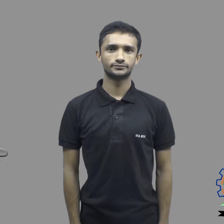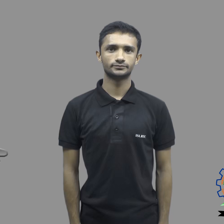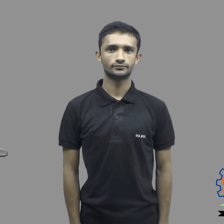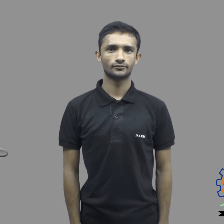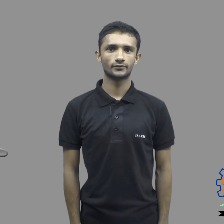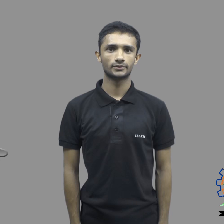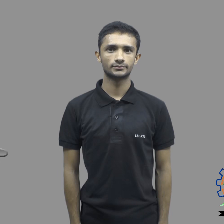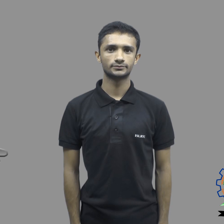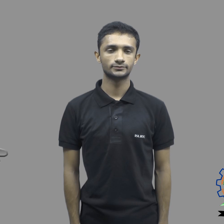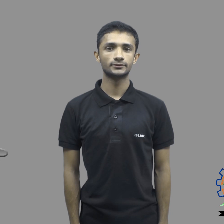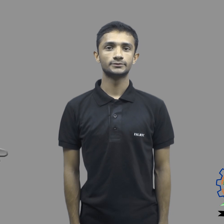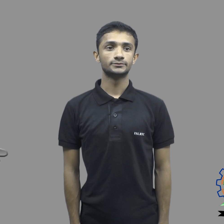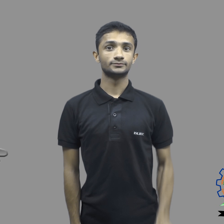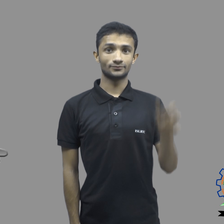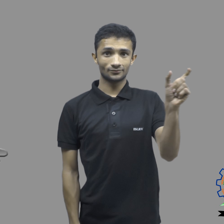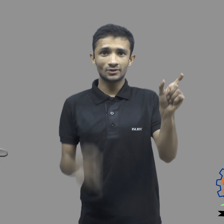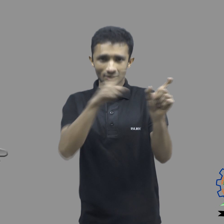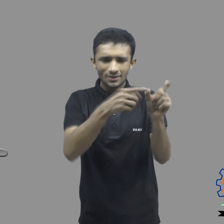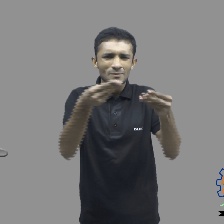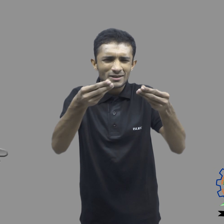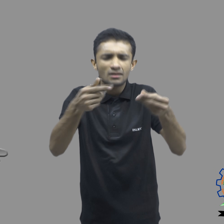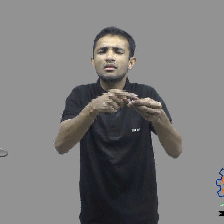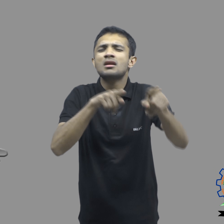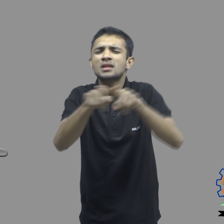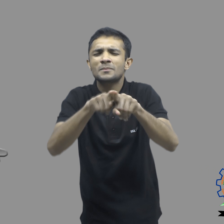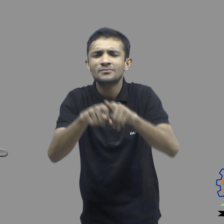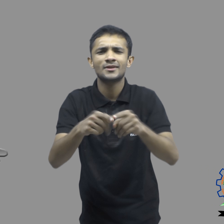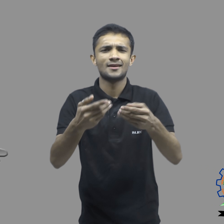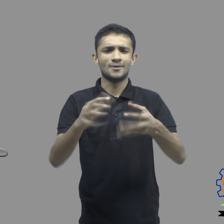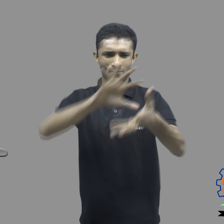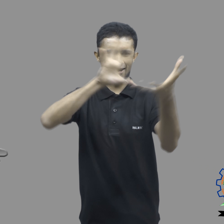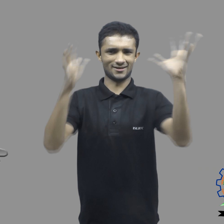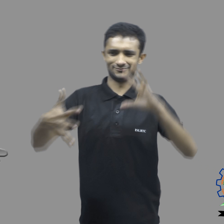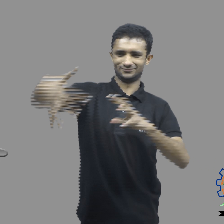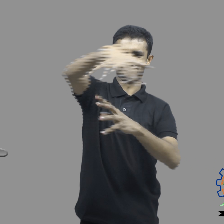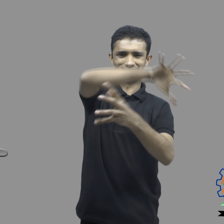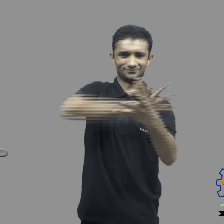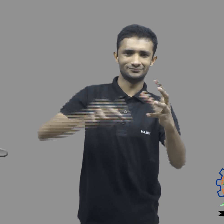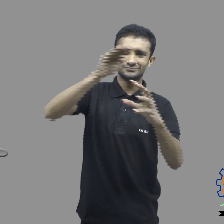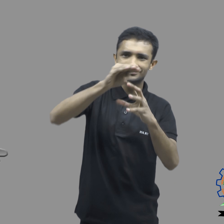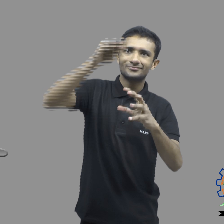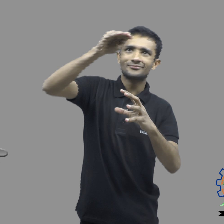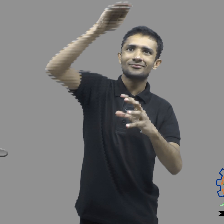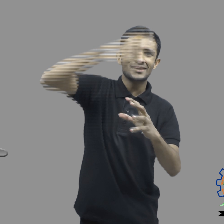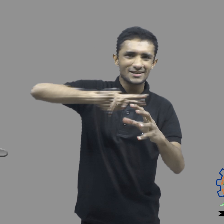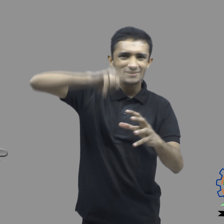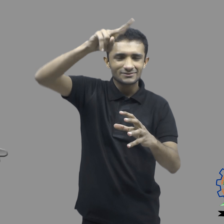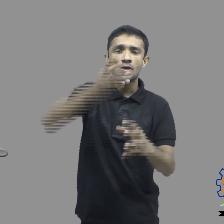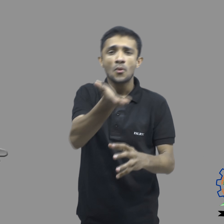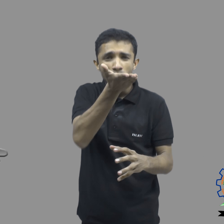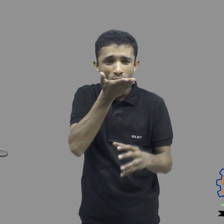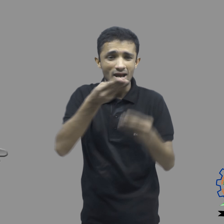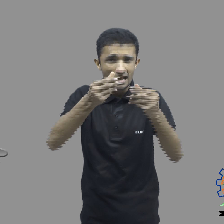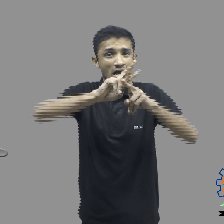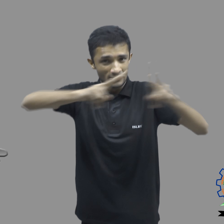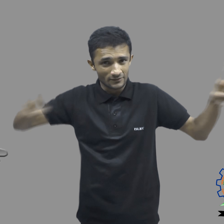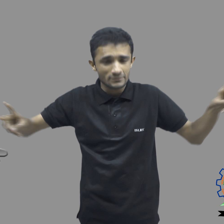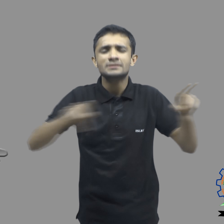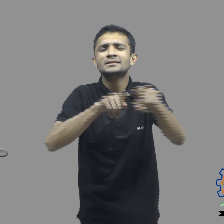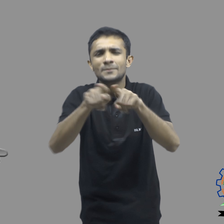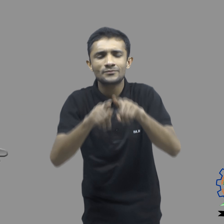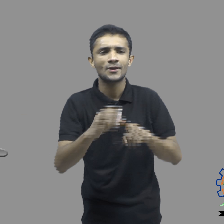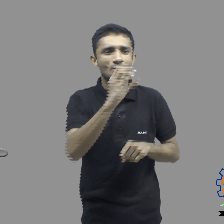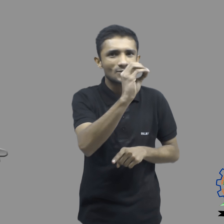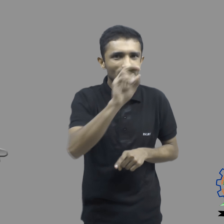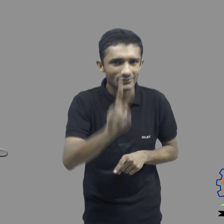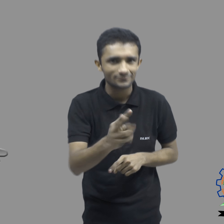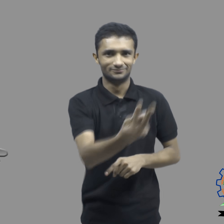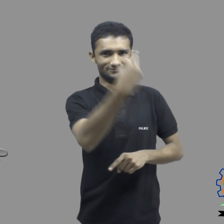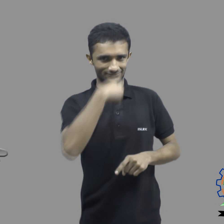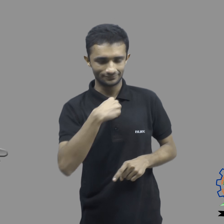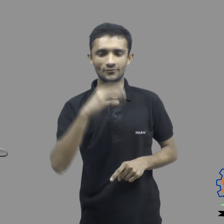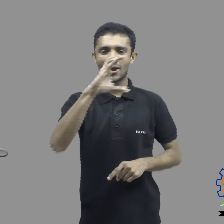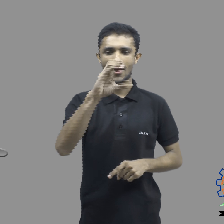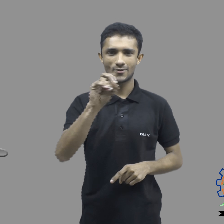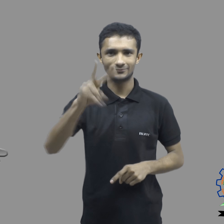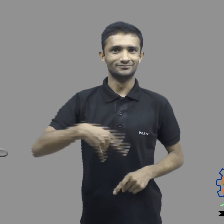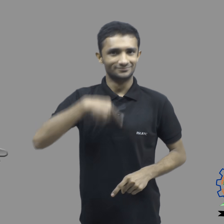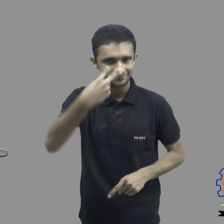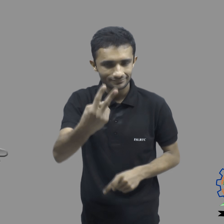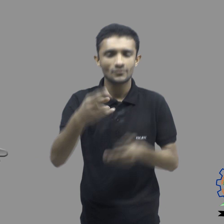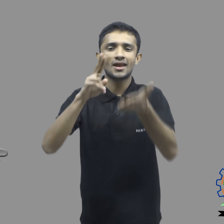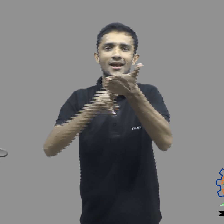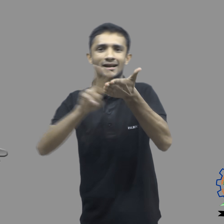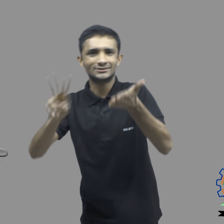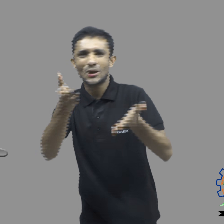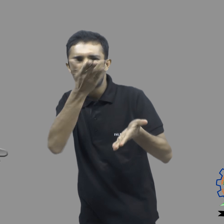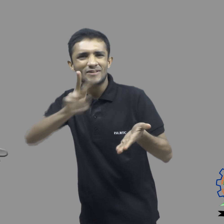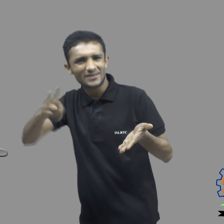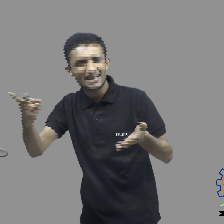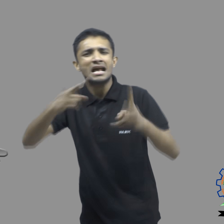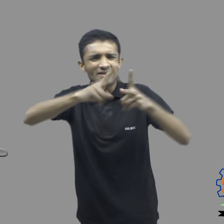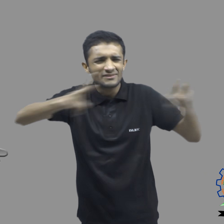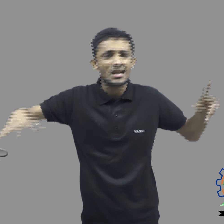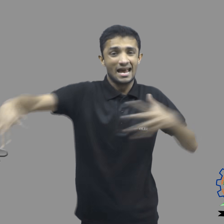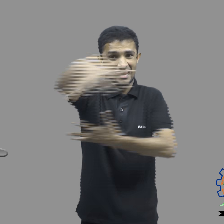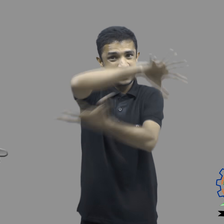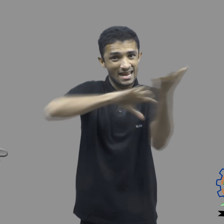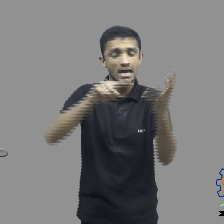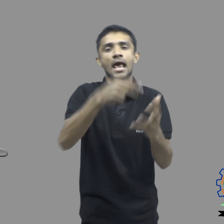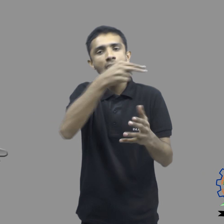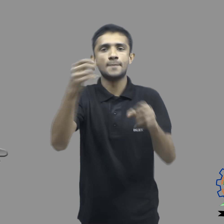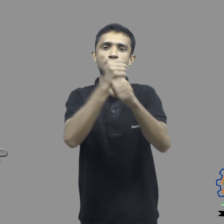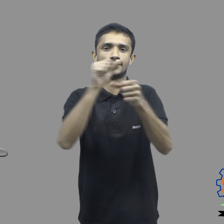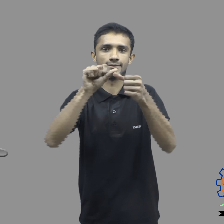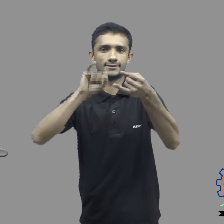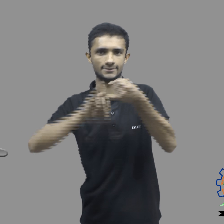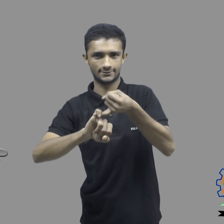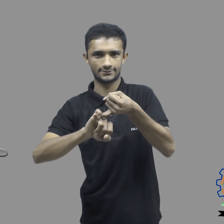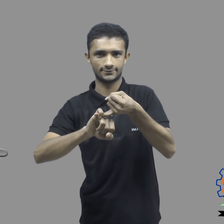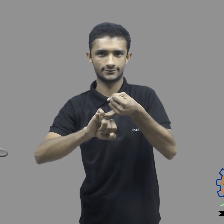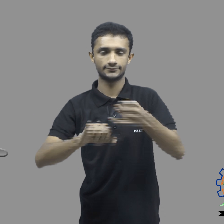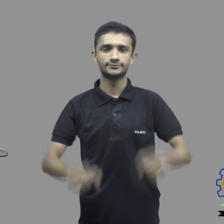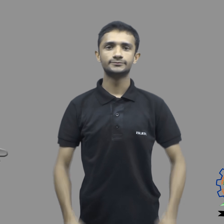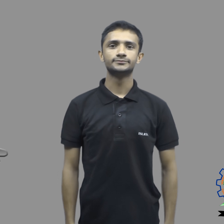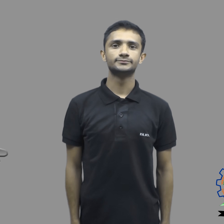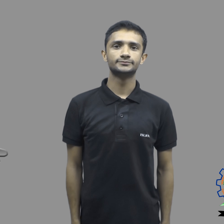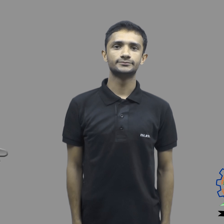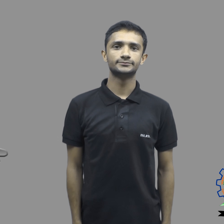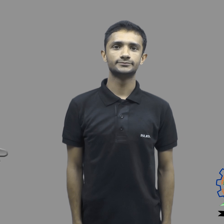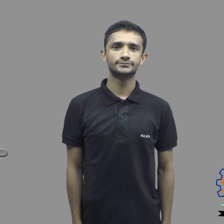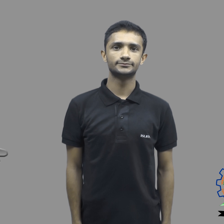Gases